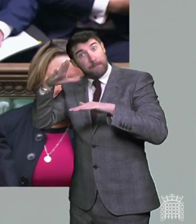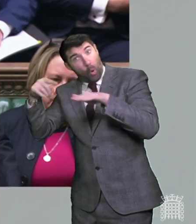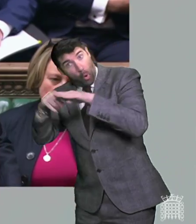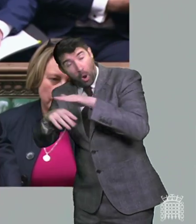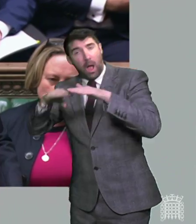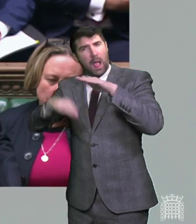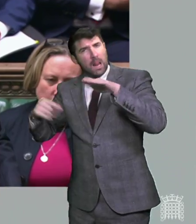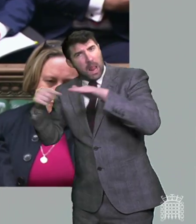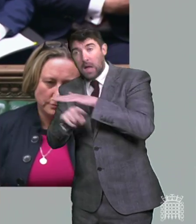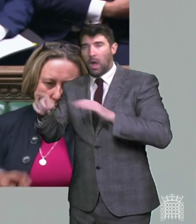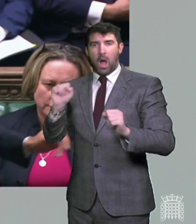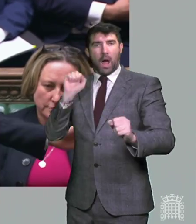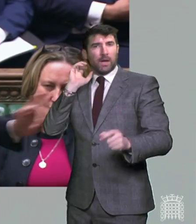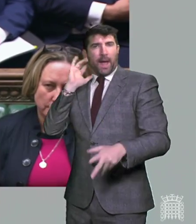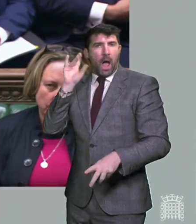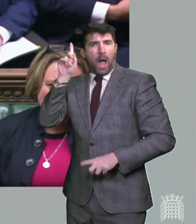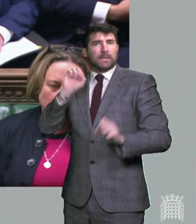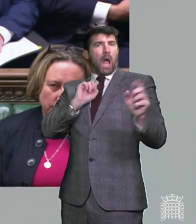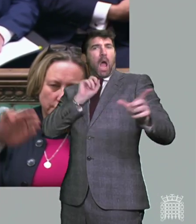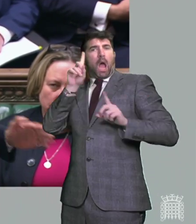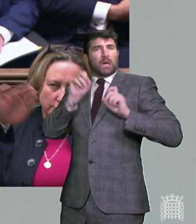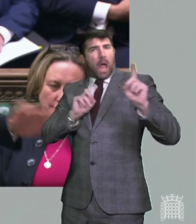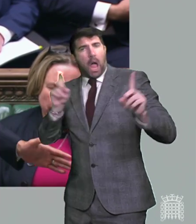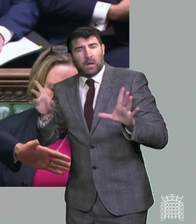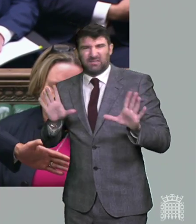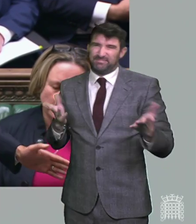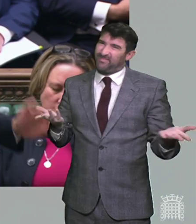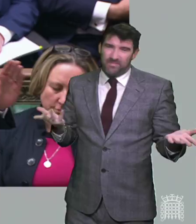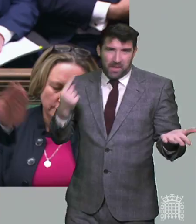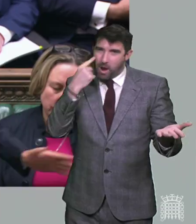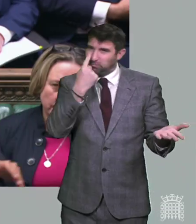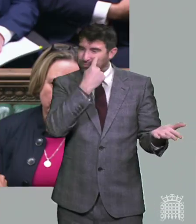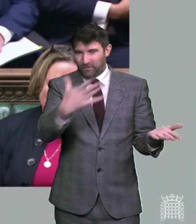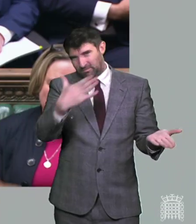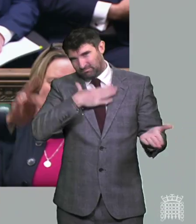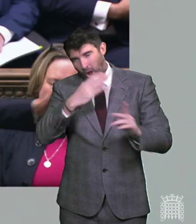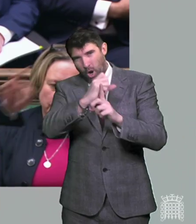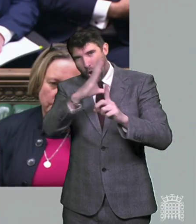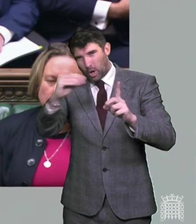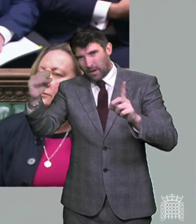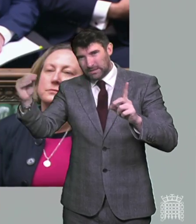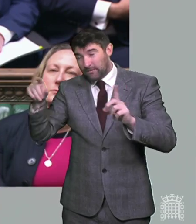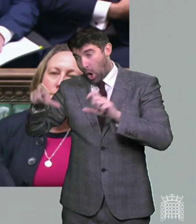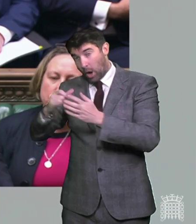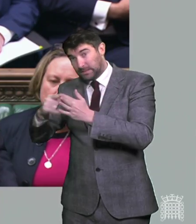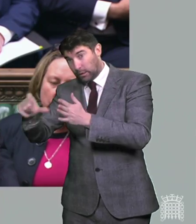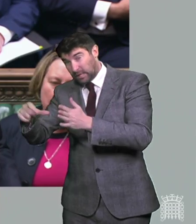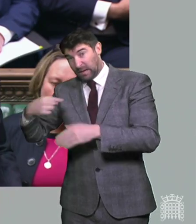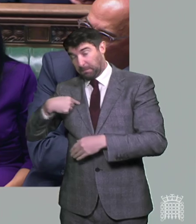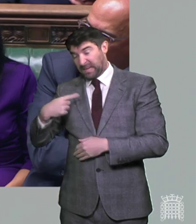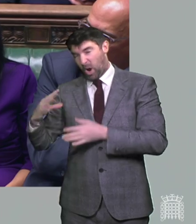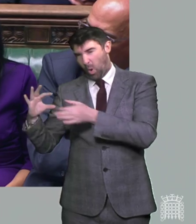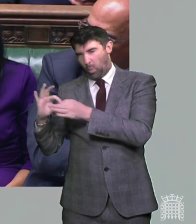It is that simple. The Home Secretary and I, when it comes to tackling and reducing migration, are on the same page.